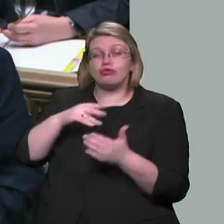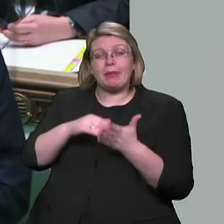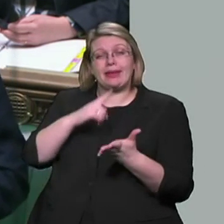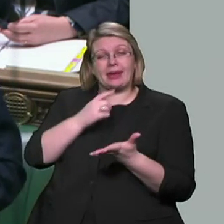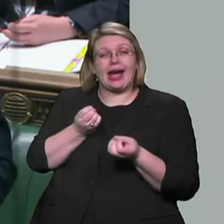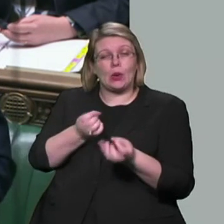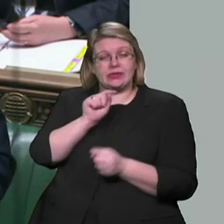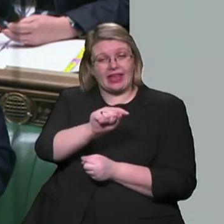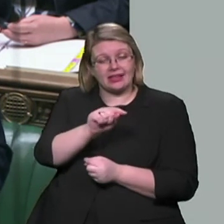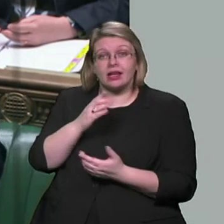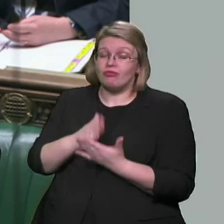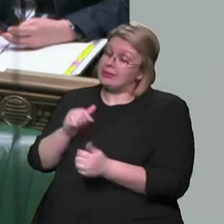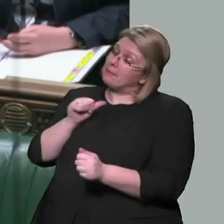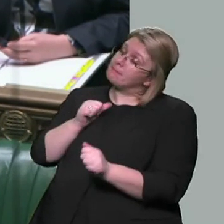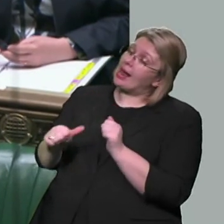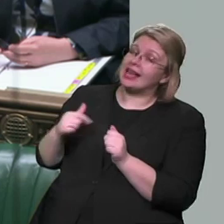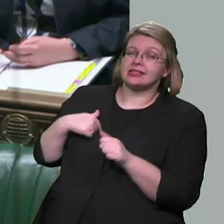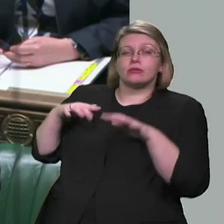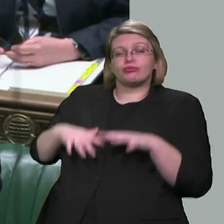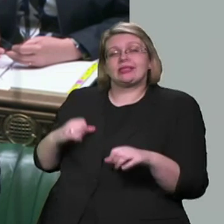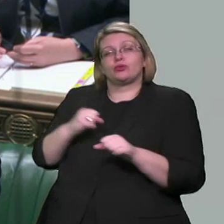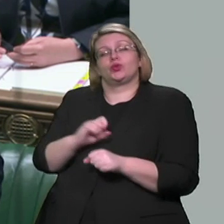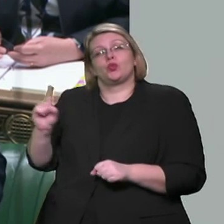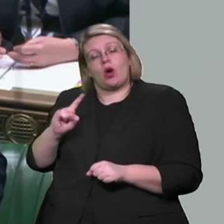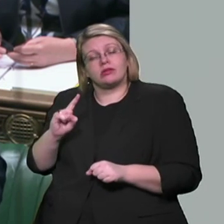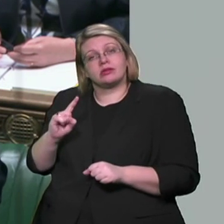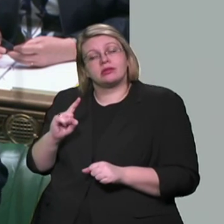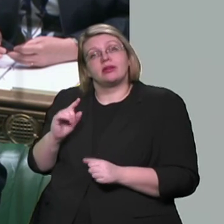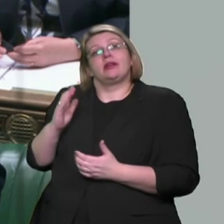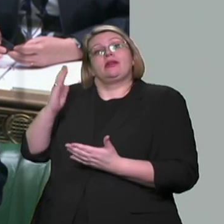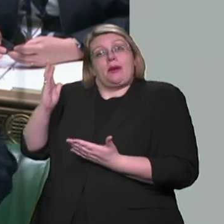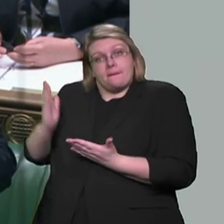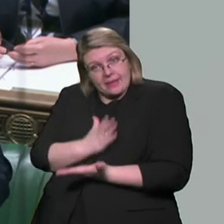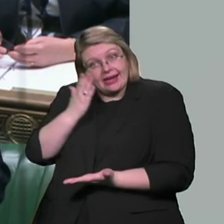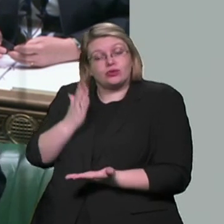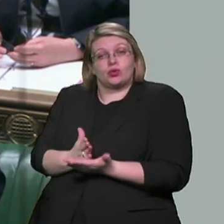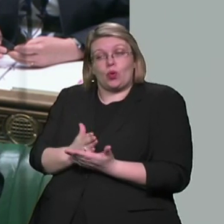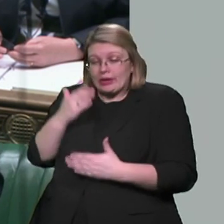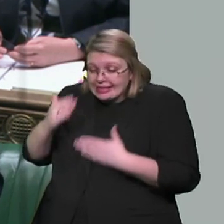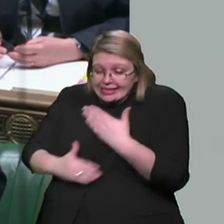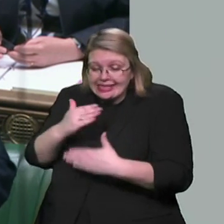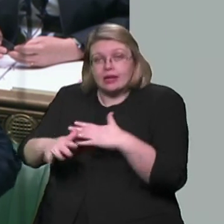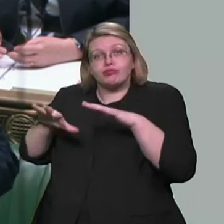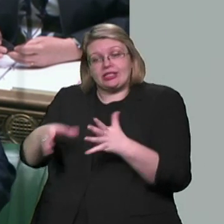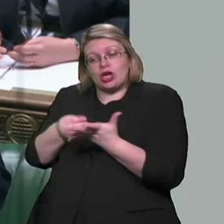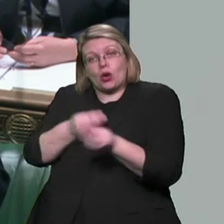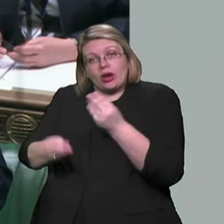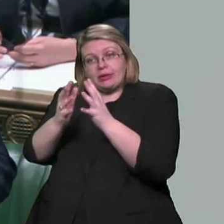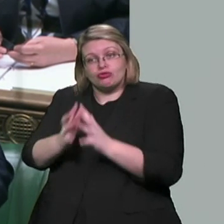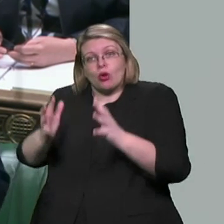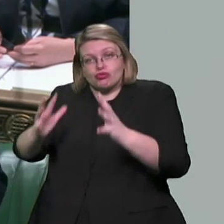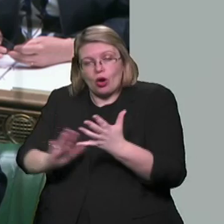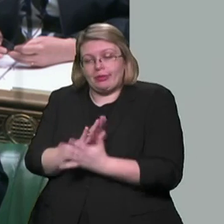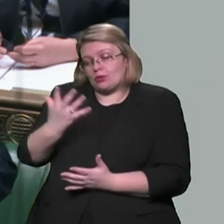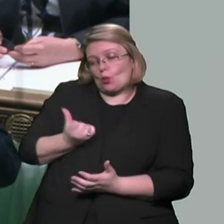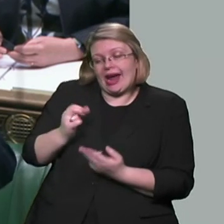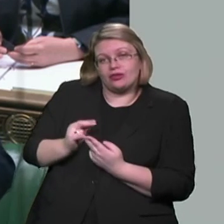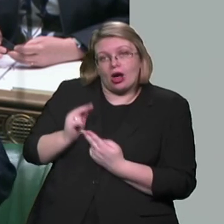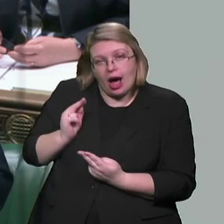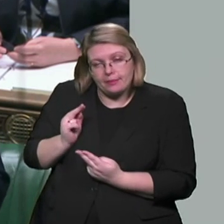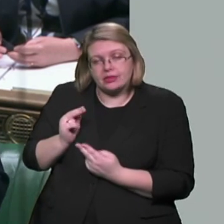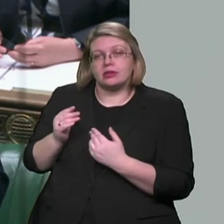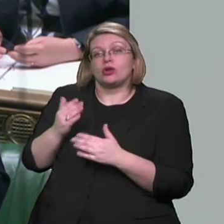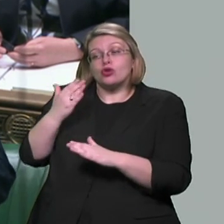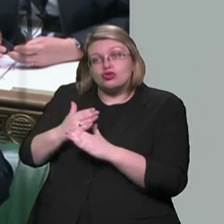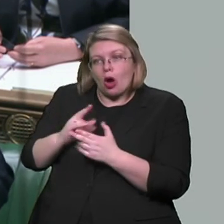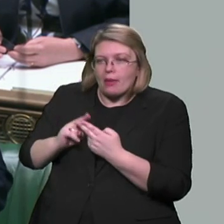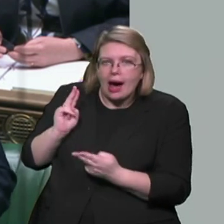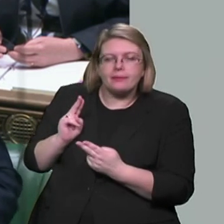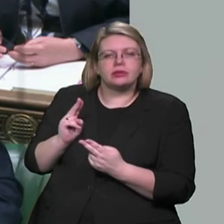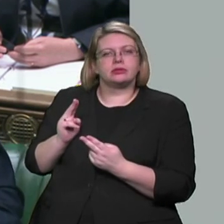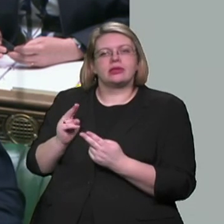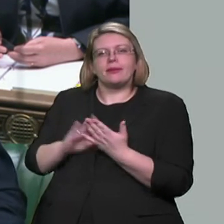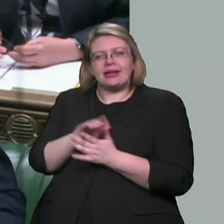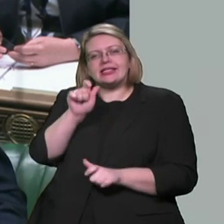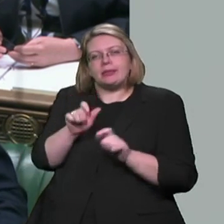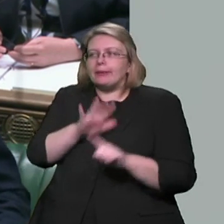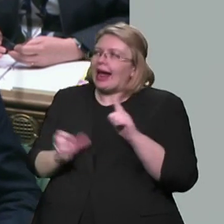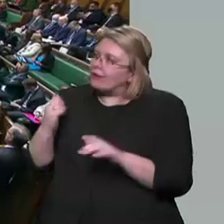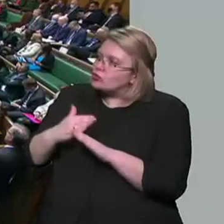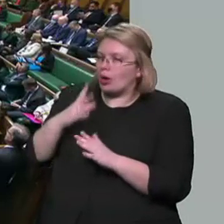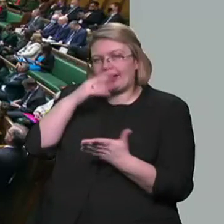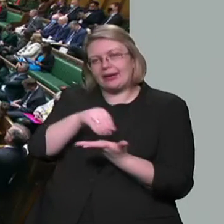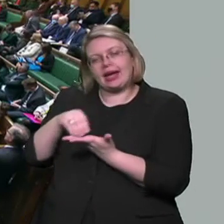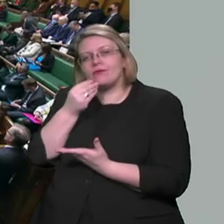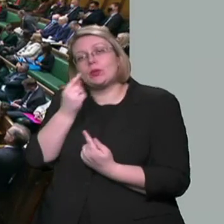The best thing we can do as a country and a society, however, is keep going with our plan for economic growth with higher-wage, higher-skilled jobs putting bread on the table of families up and down this country.